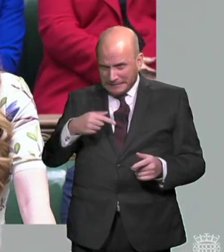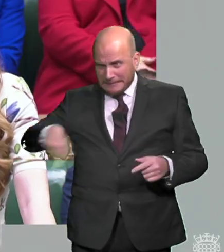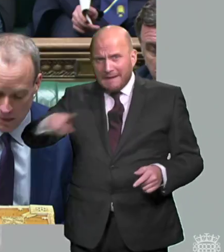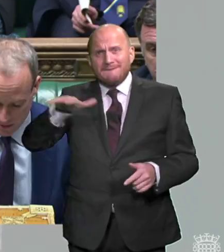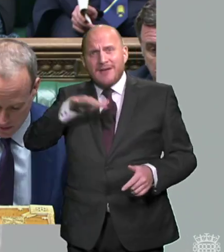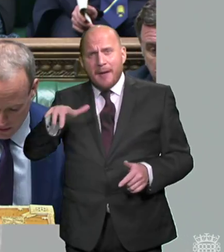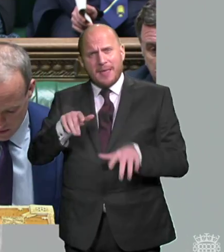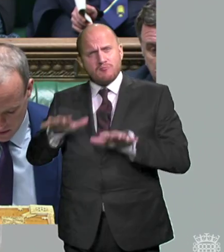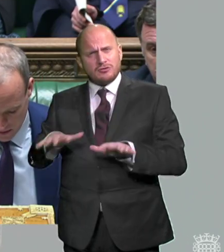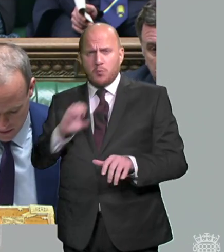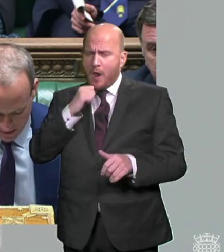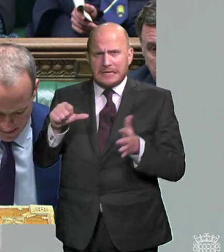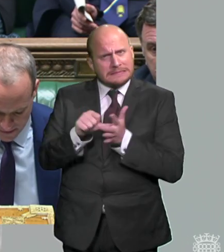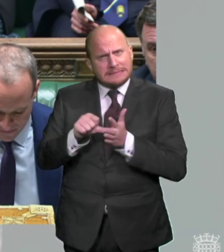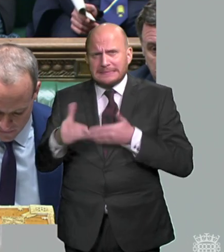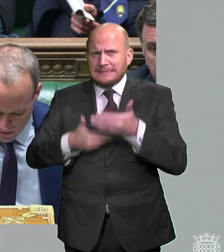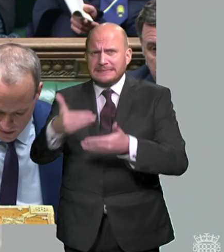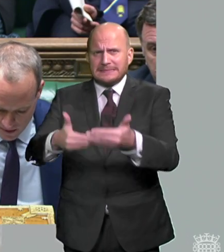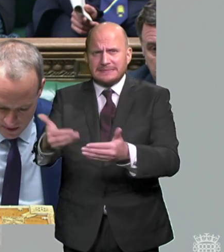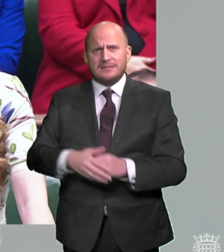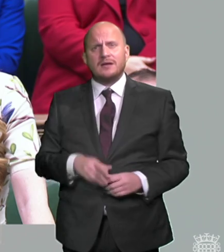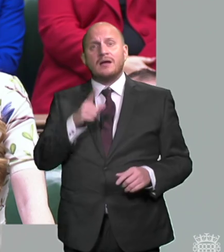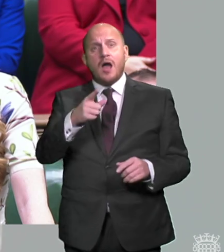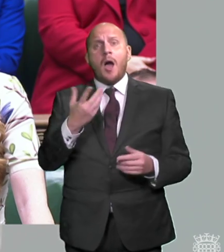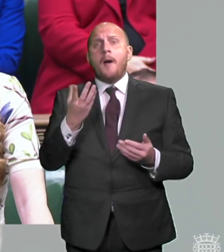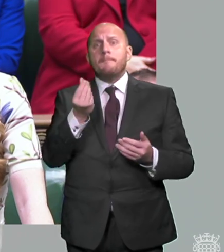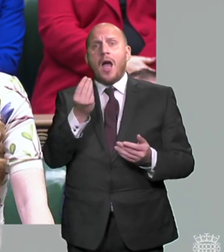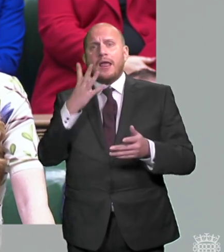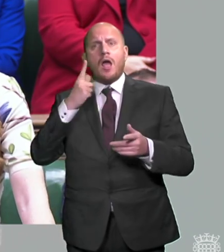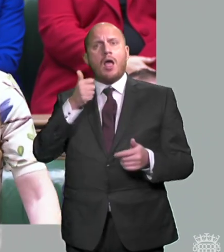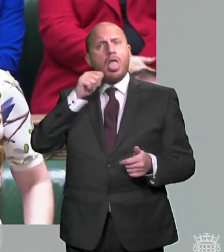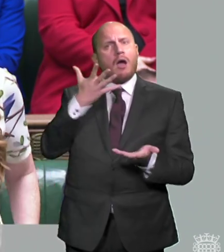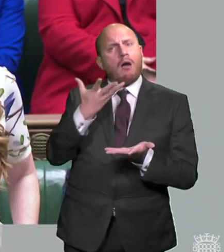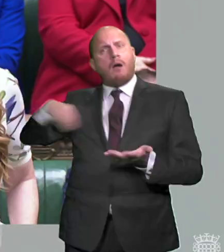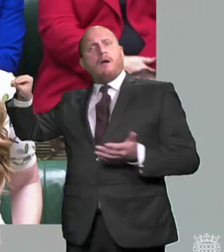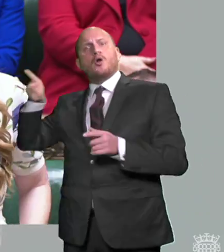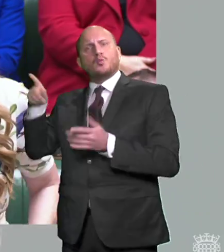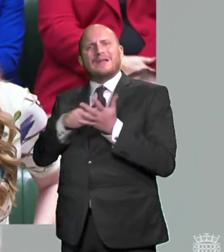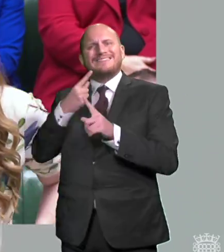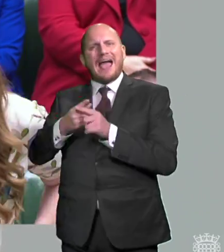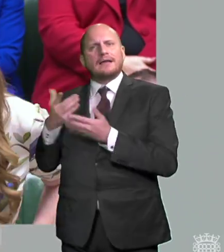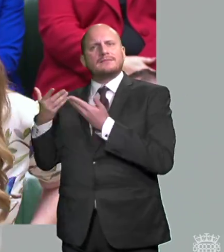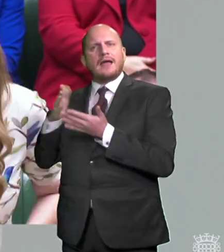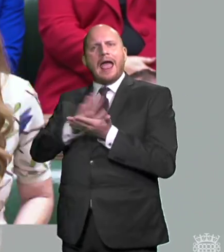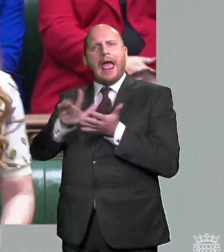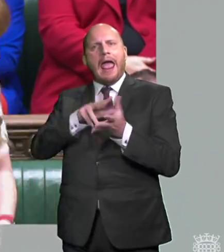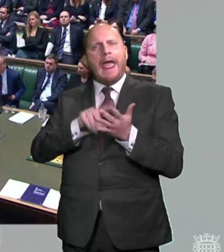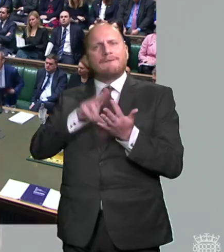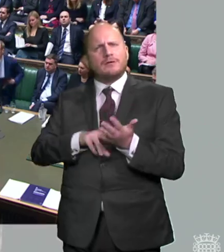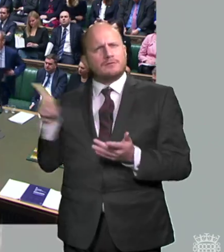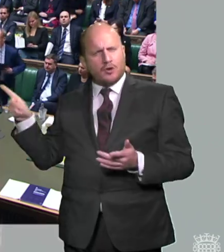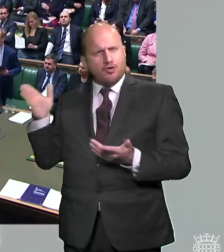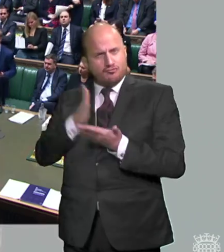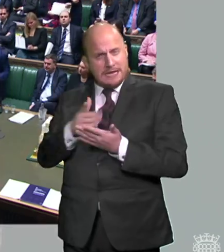Does the Deputy Prime Minister accept that every pound hidden in tax havens is a pound lost from the pockets of working families?